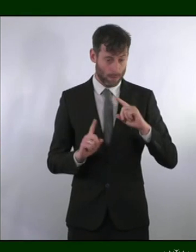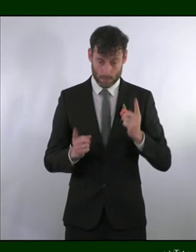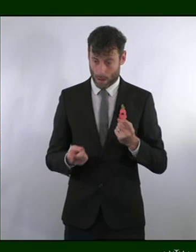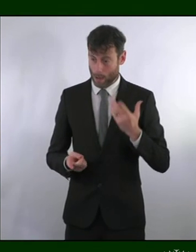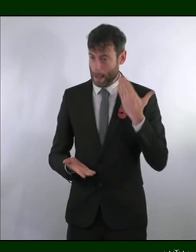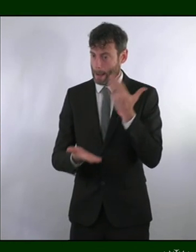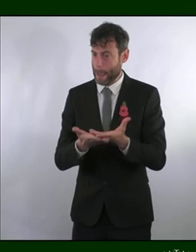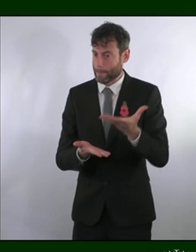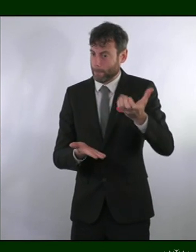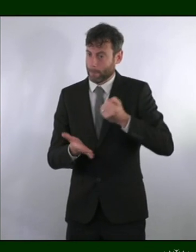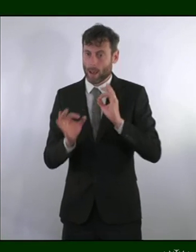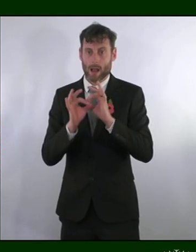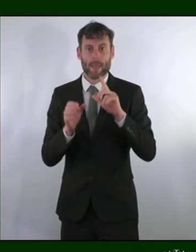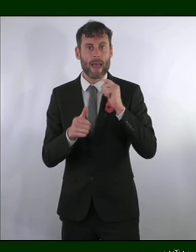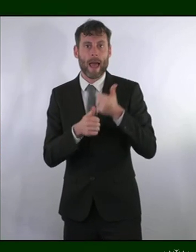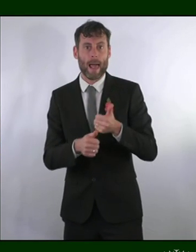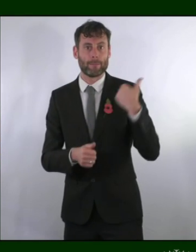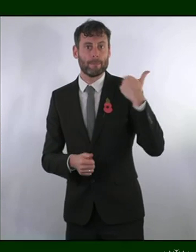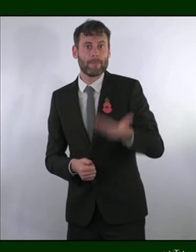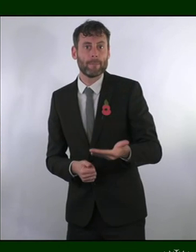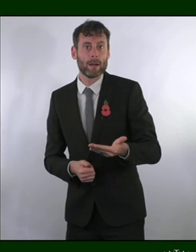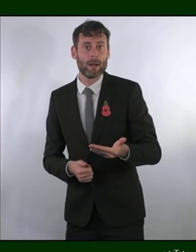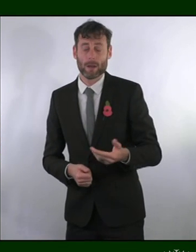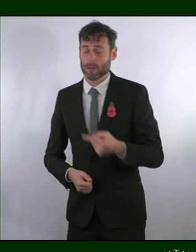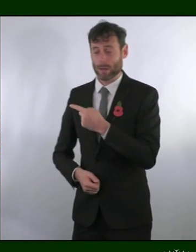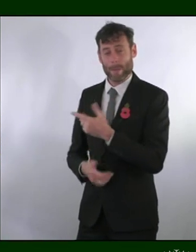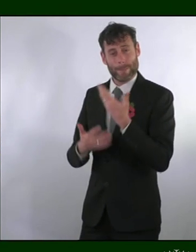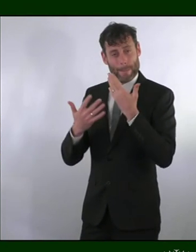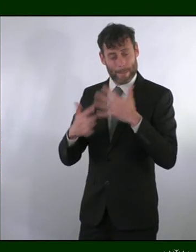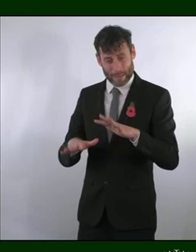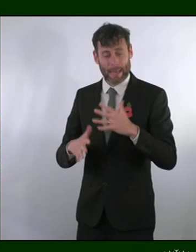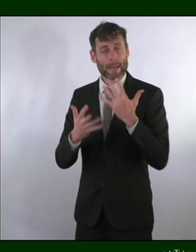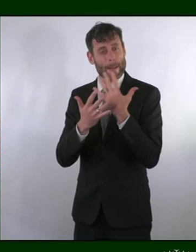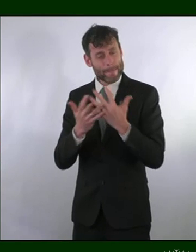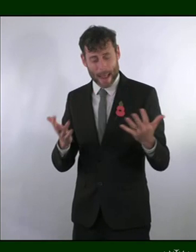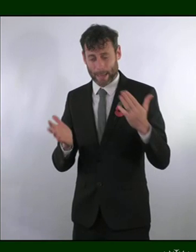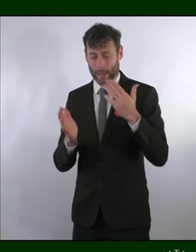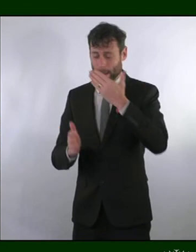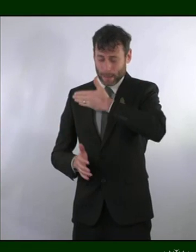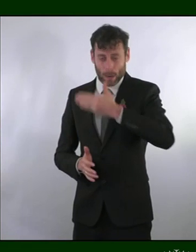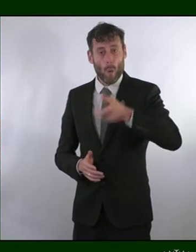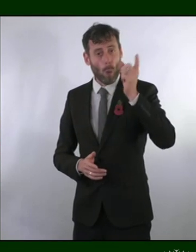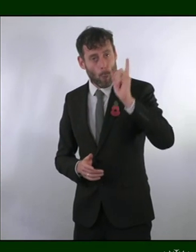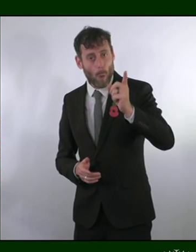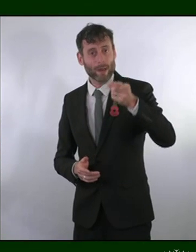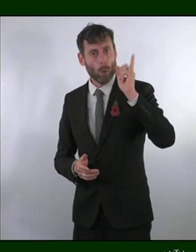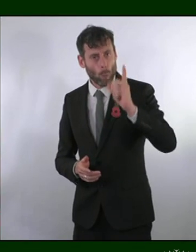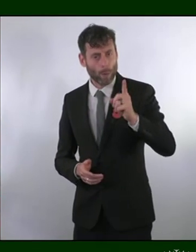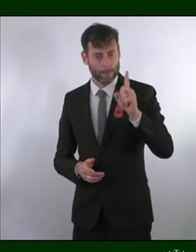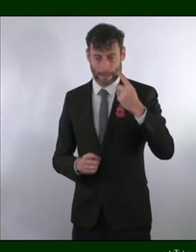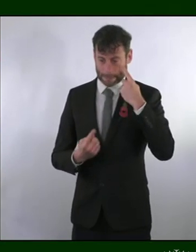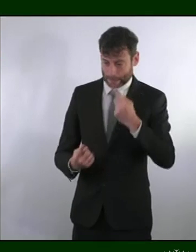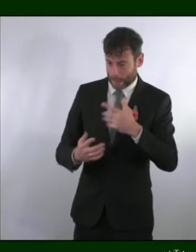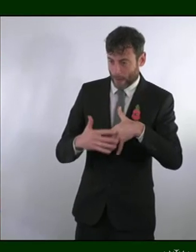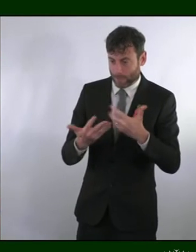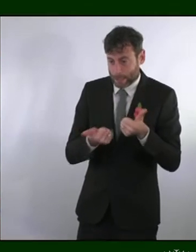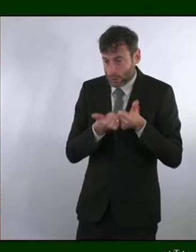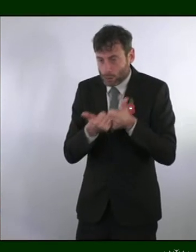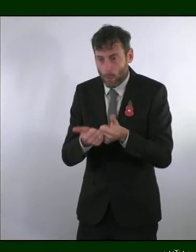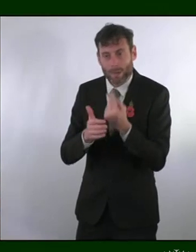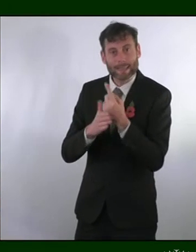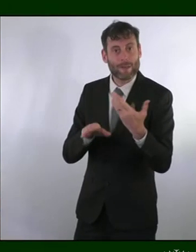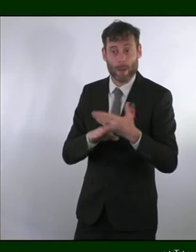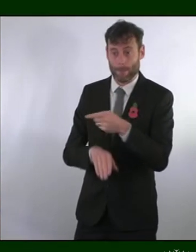After seven months and so many warnings, why are the Chancellor and the Prime Minister still failing our self-employed?